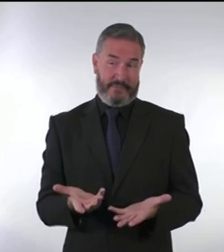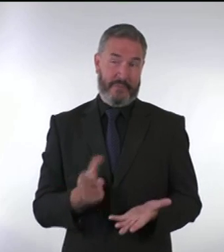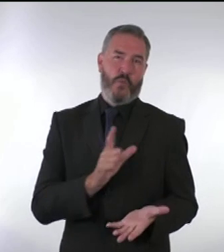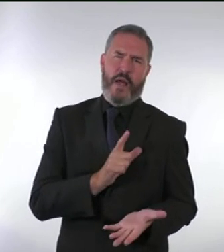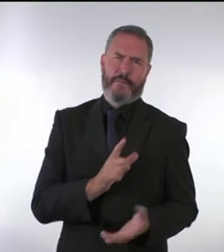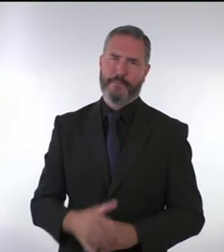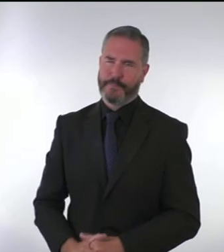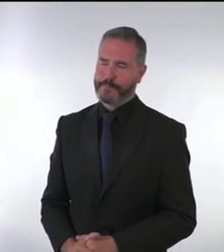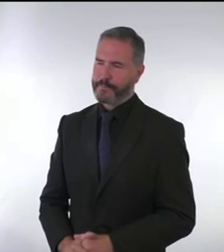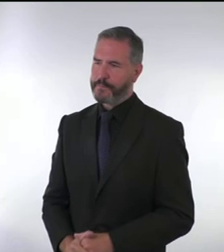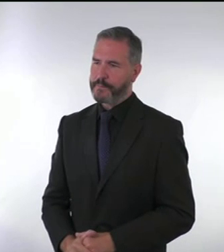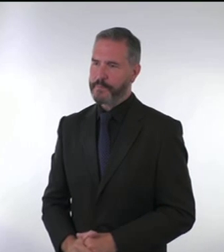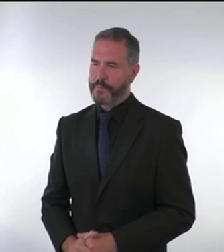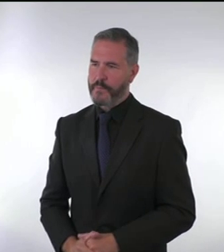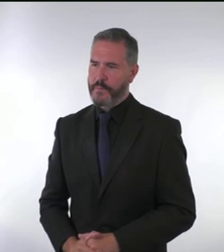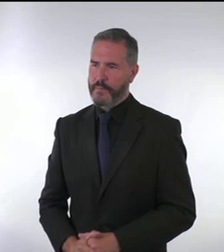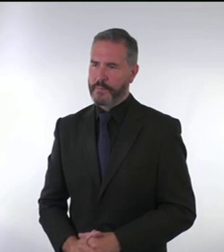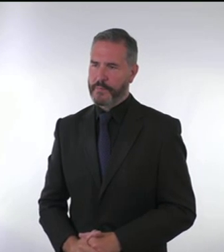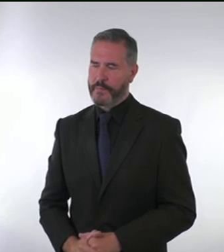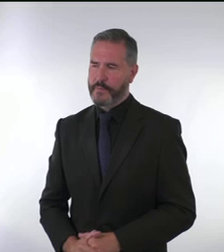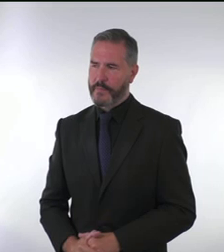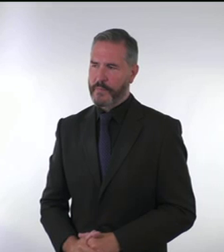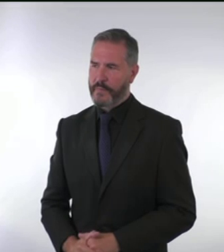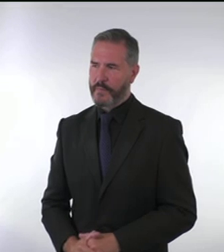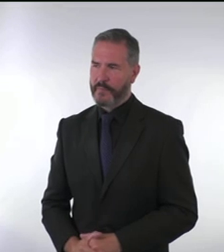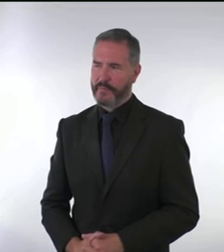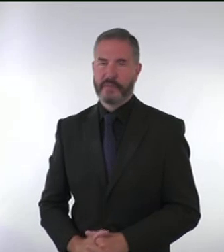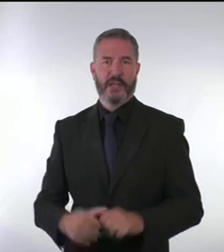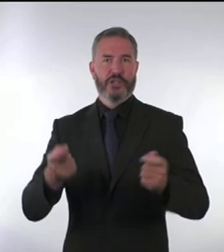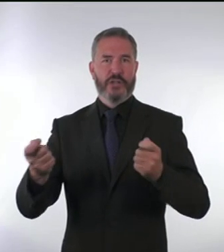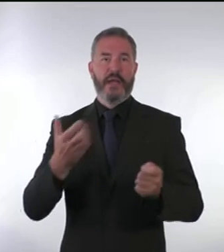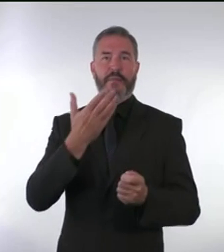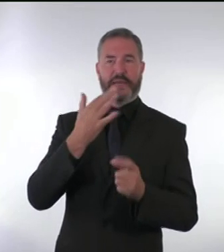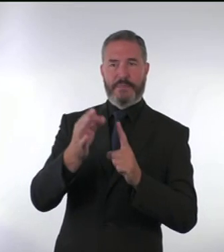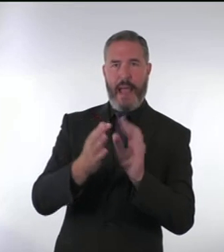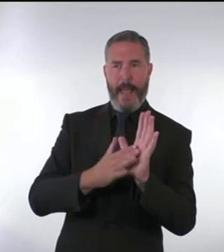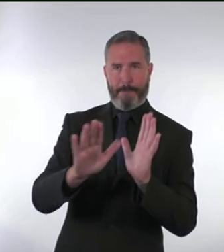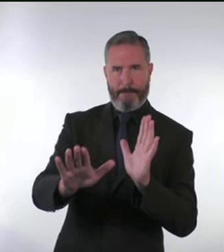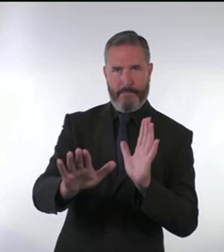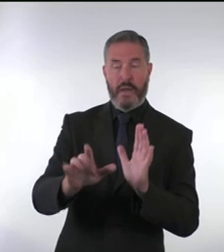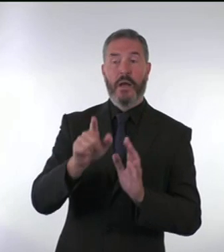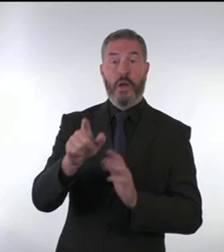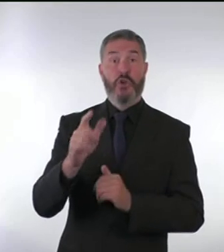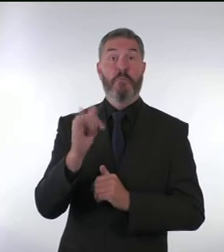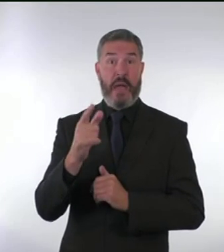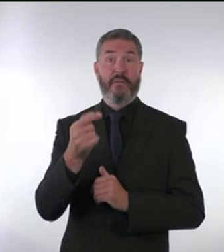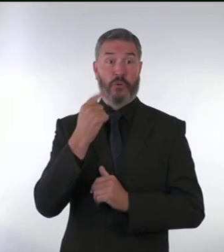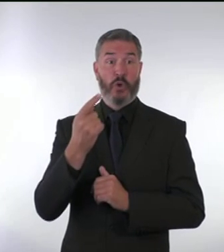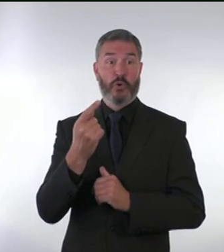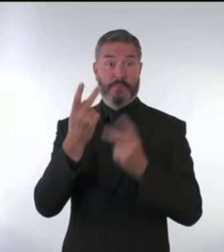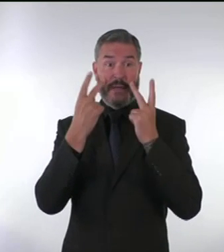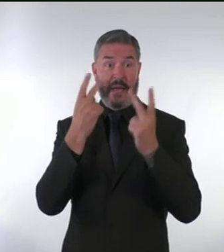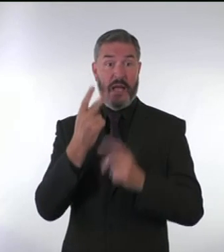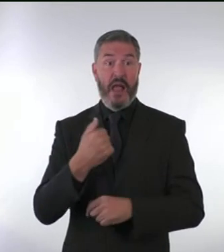Can I just gently say to the Prime Minister, as I did last time, he may have to go to Specsavers?